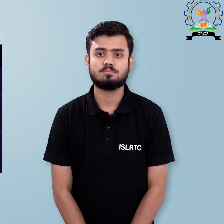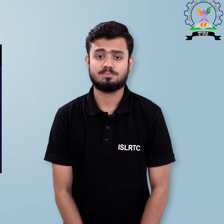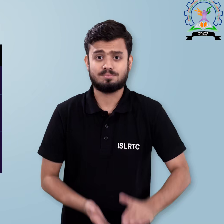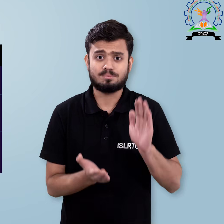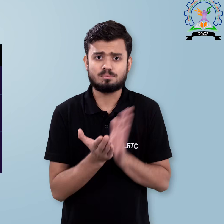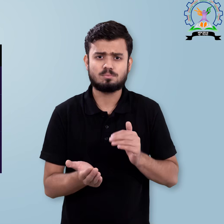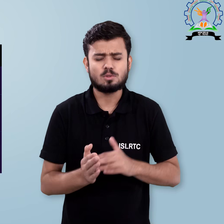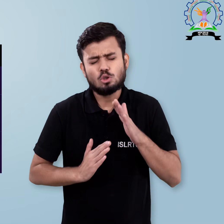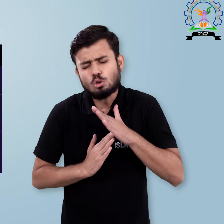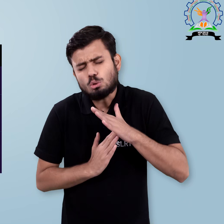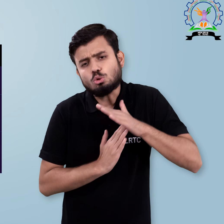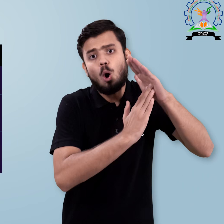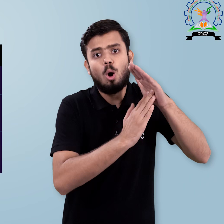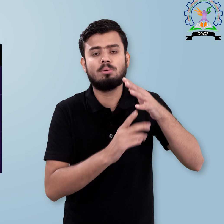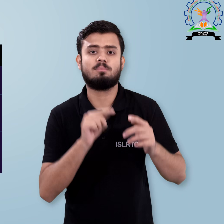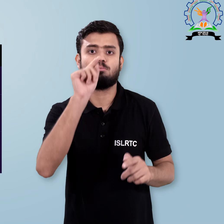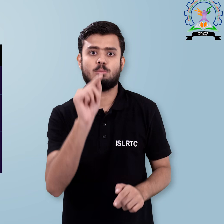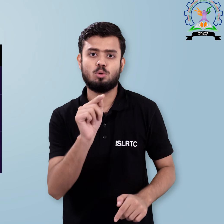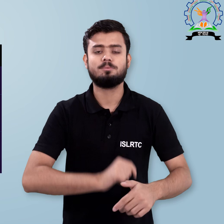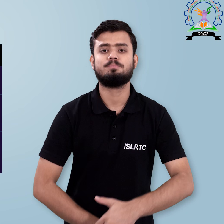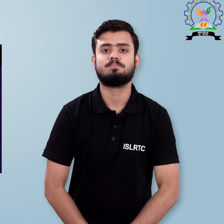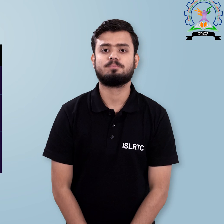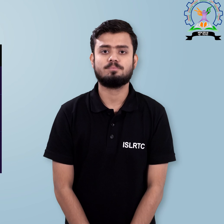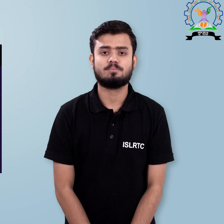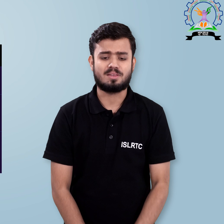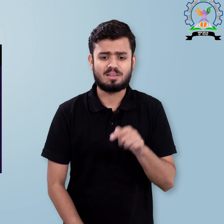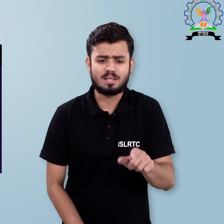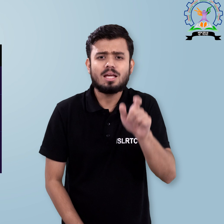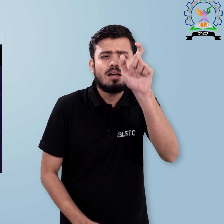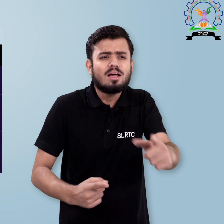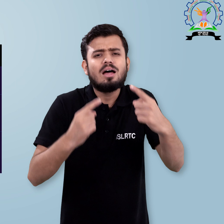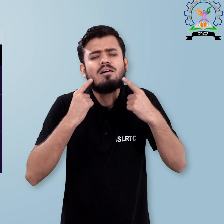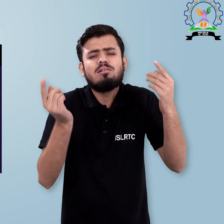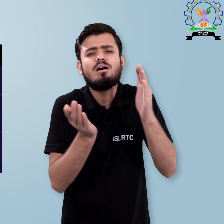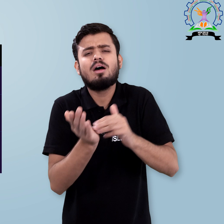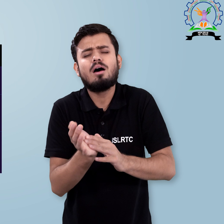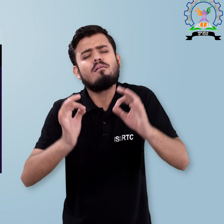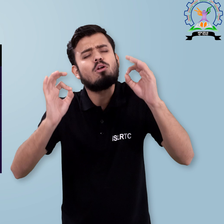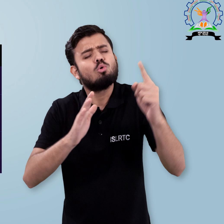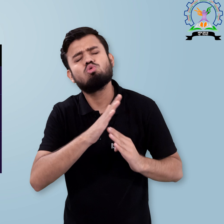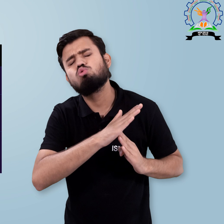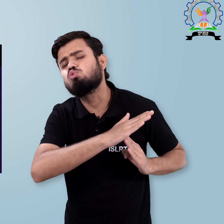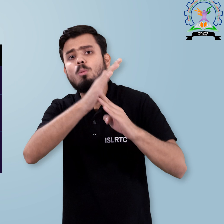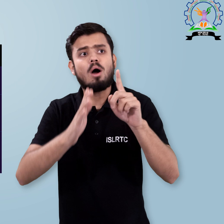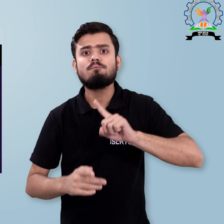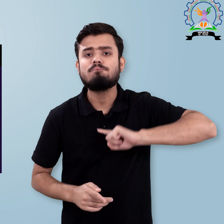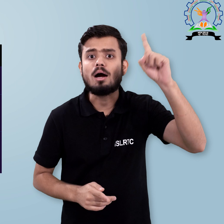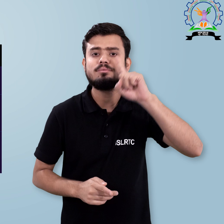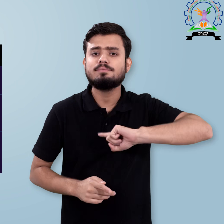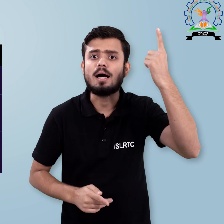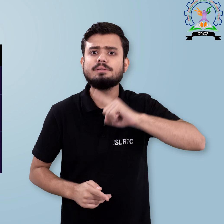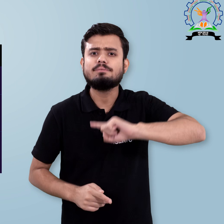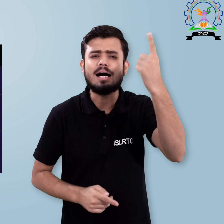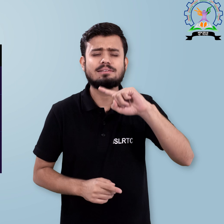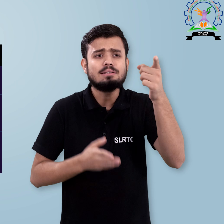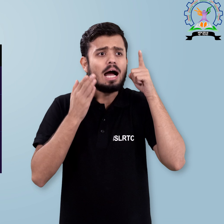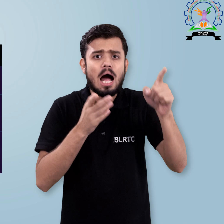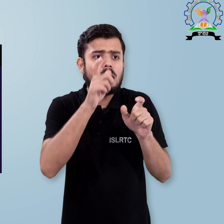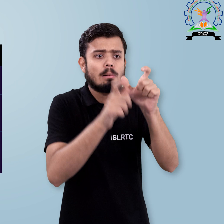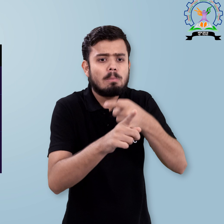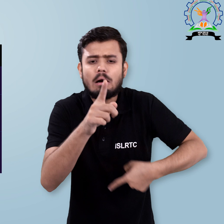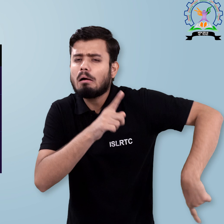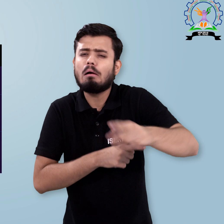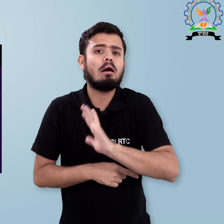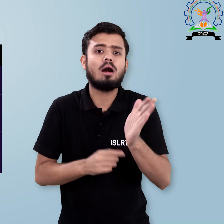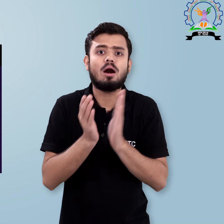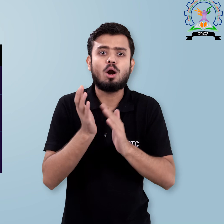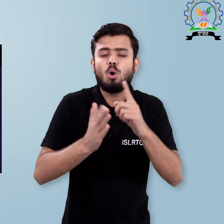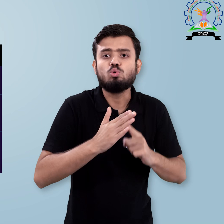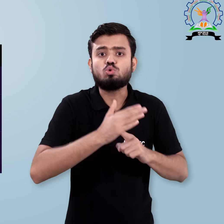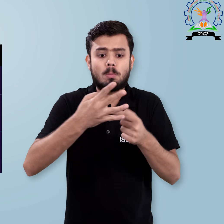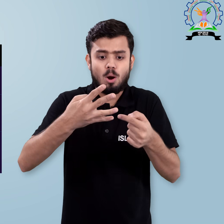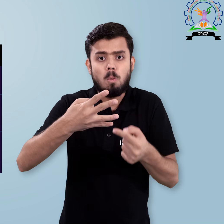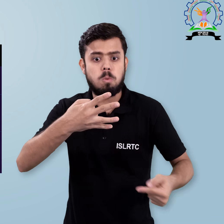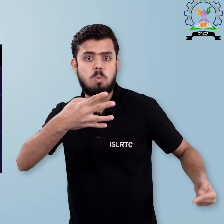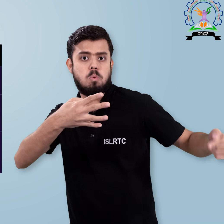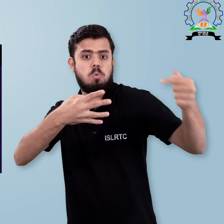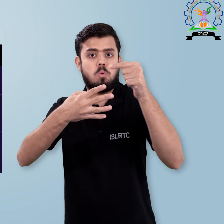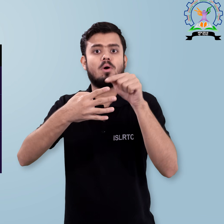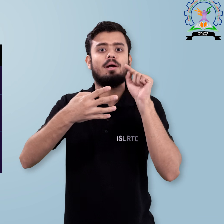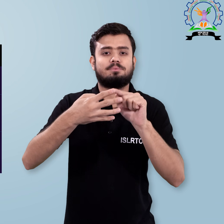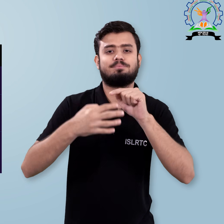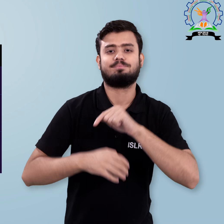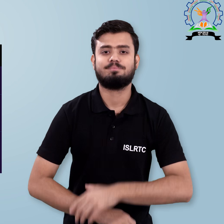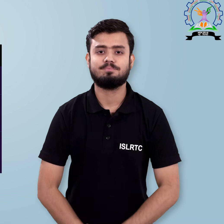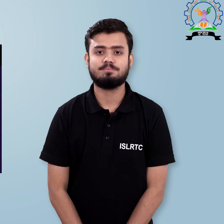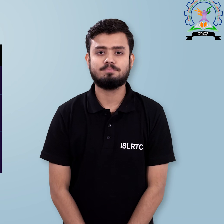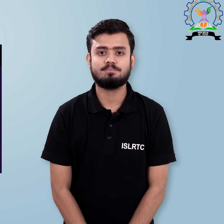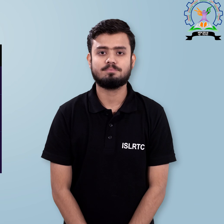Platinum points